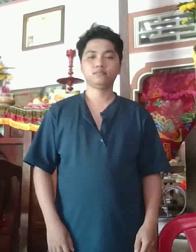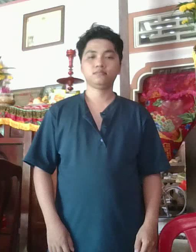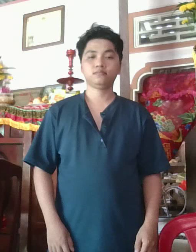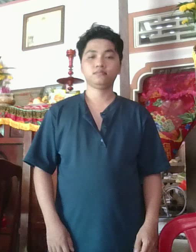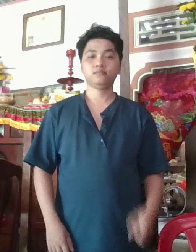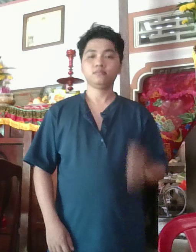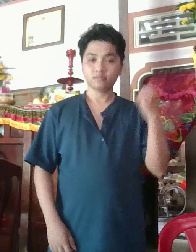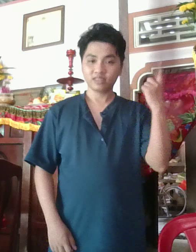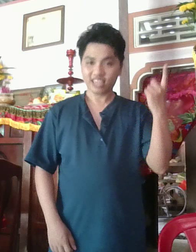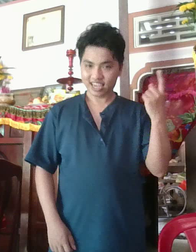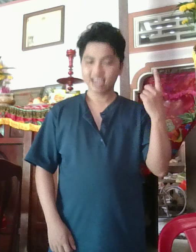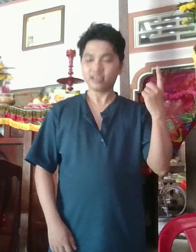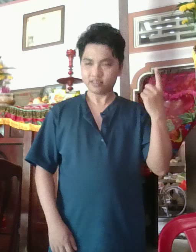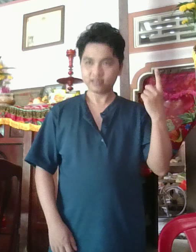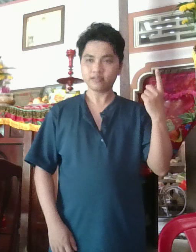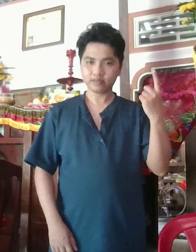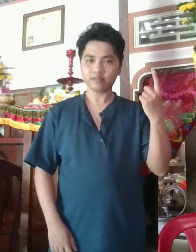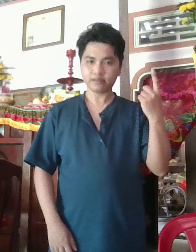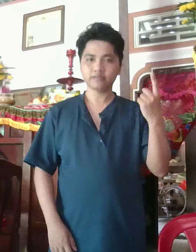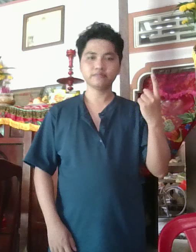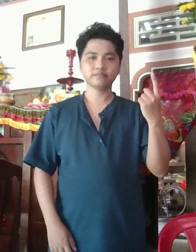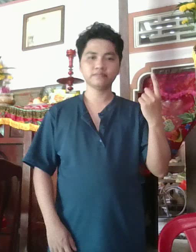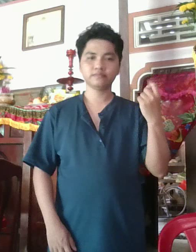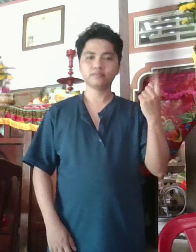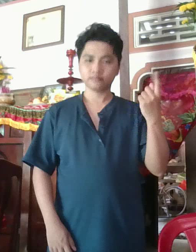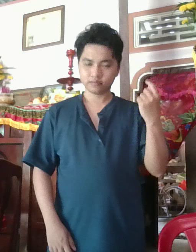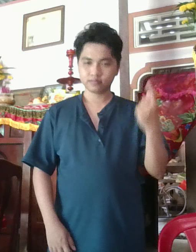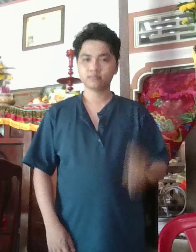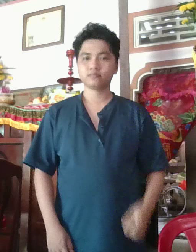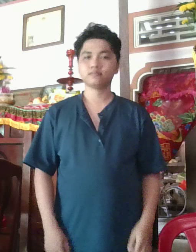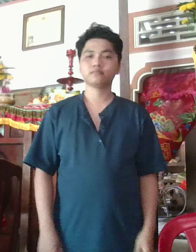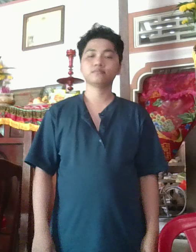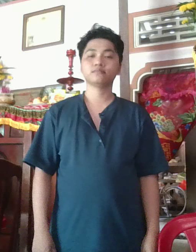hieu